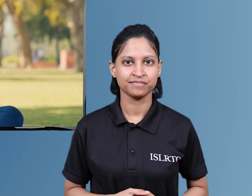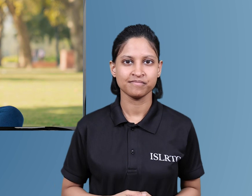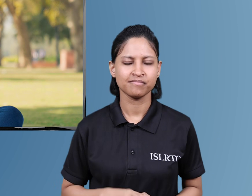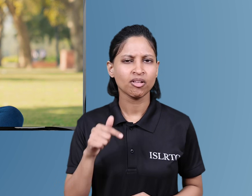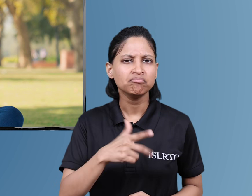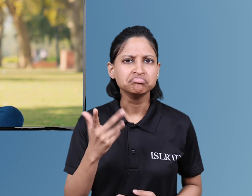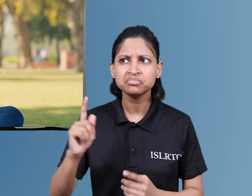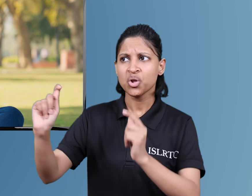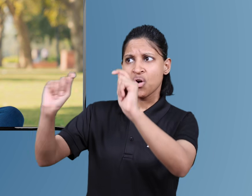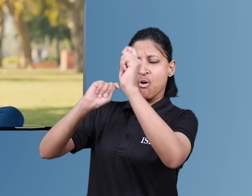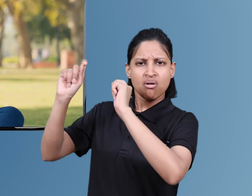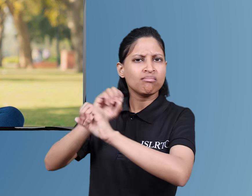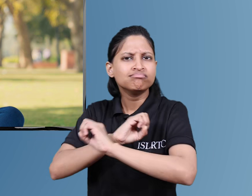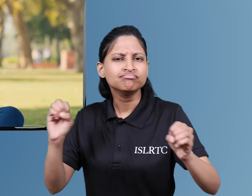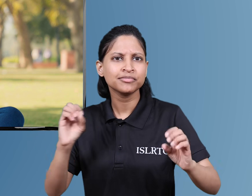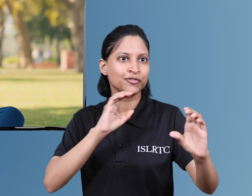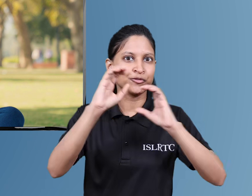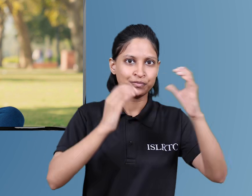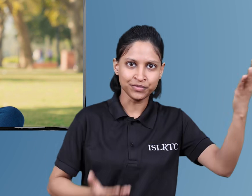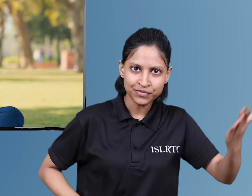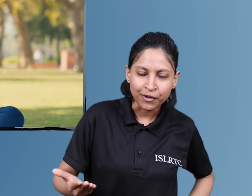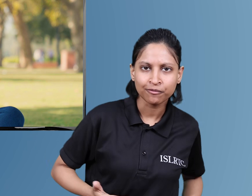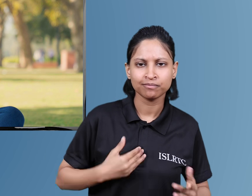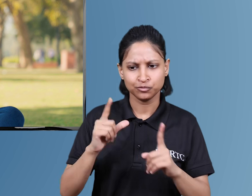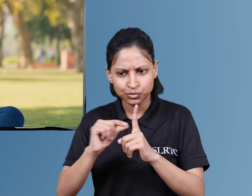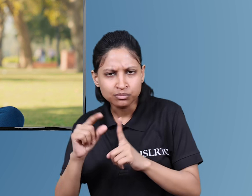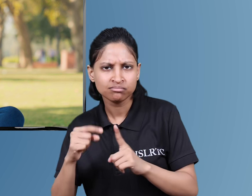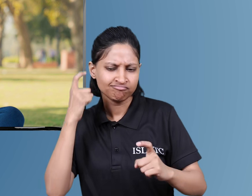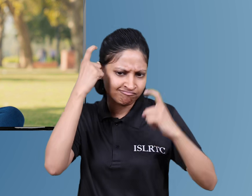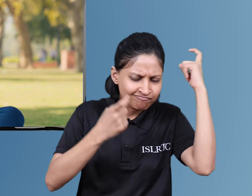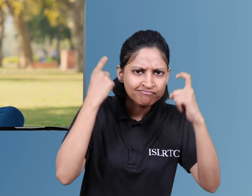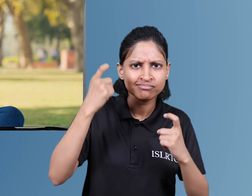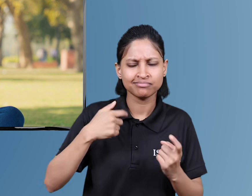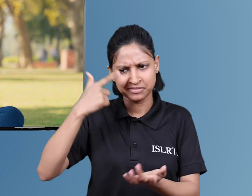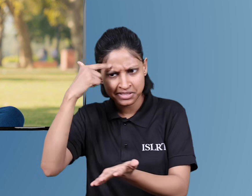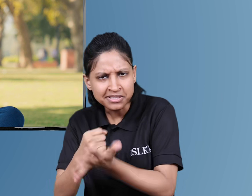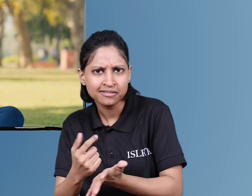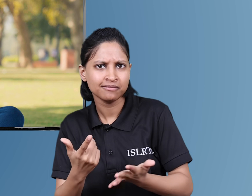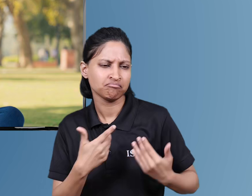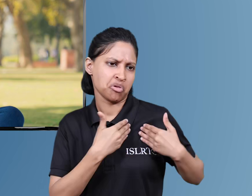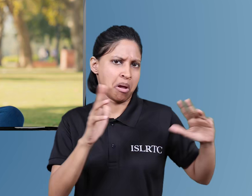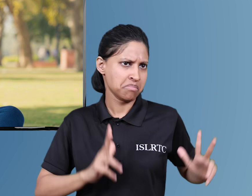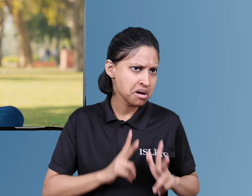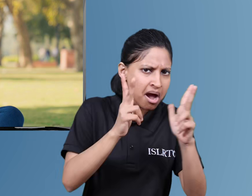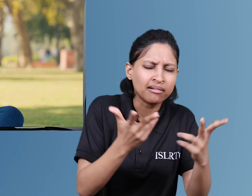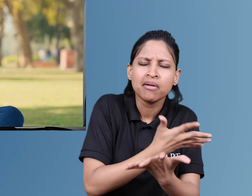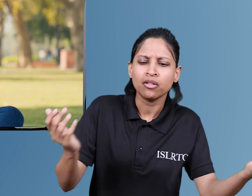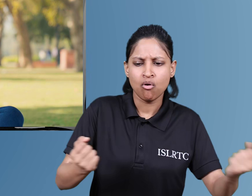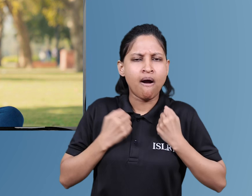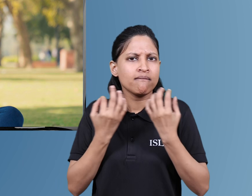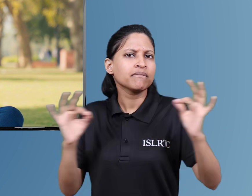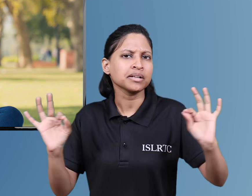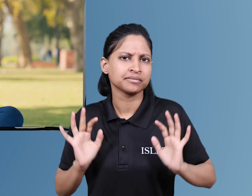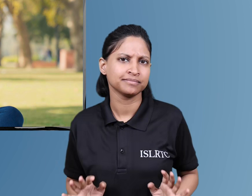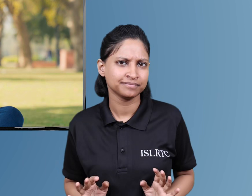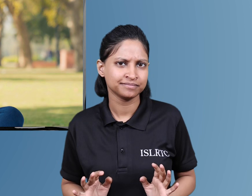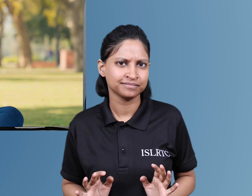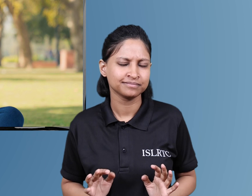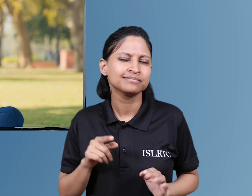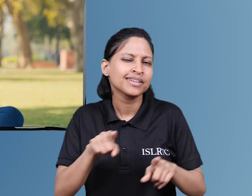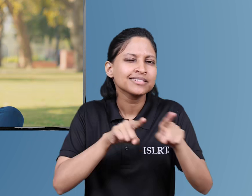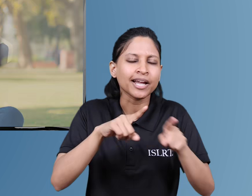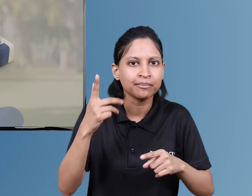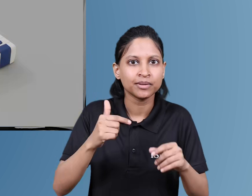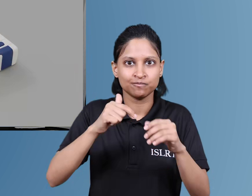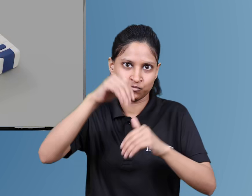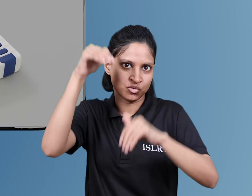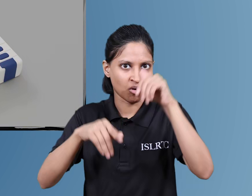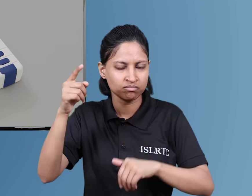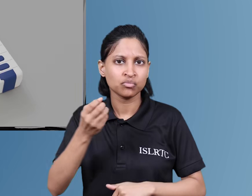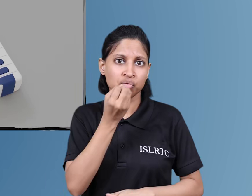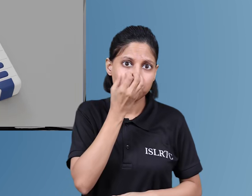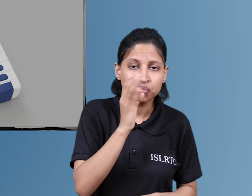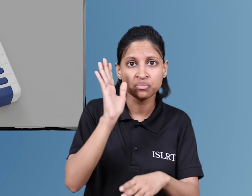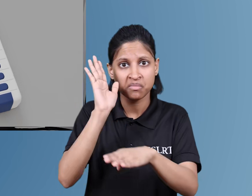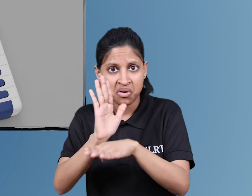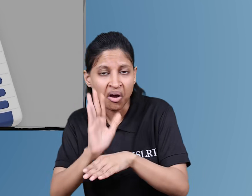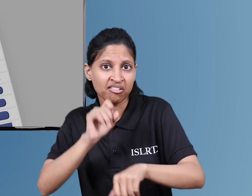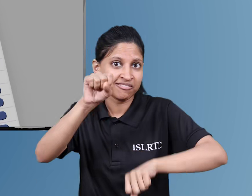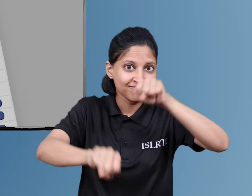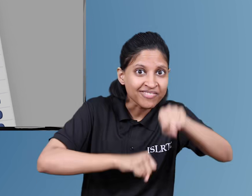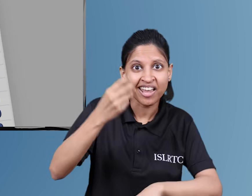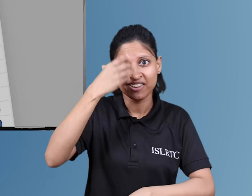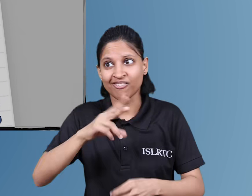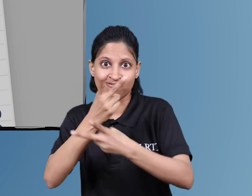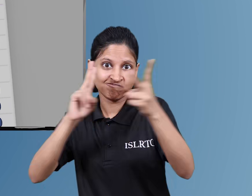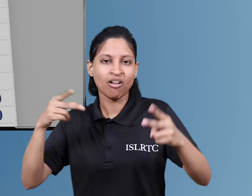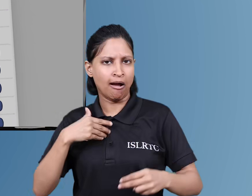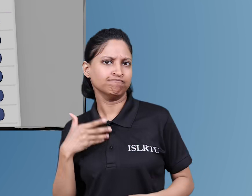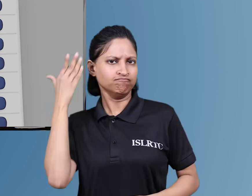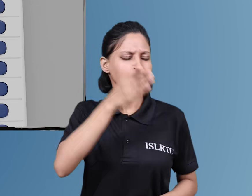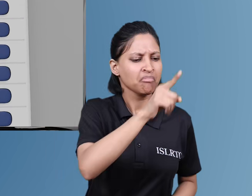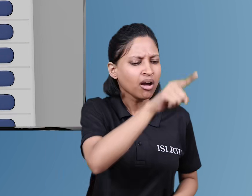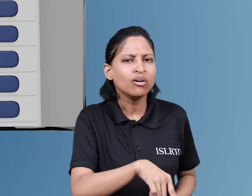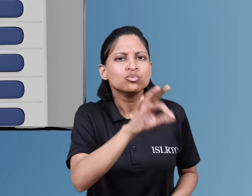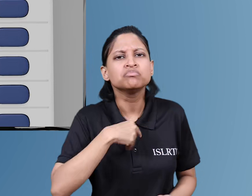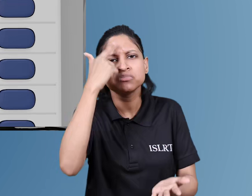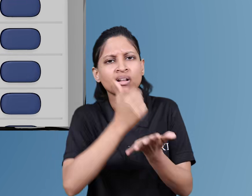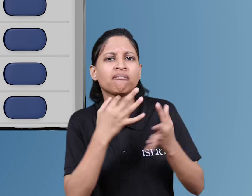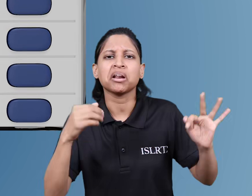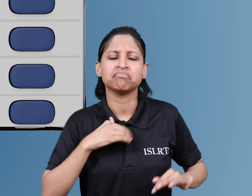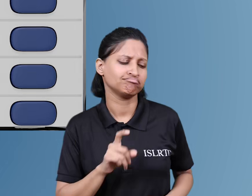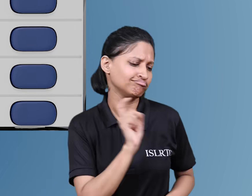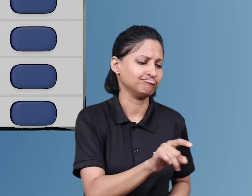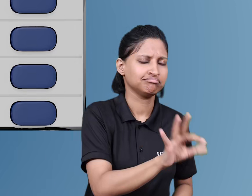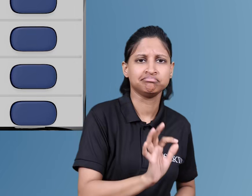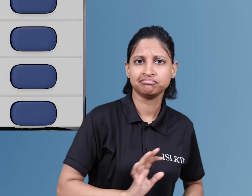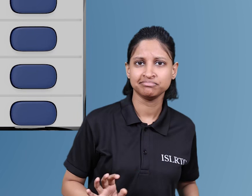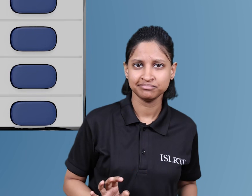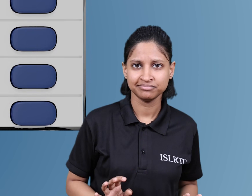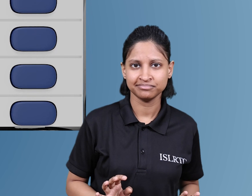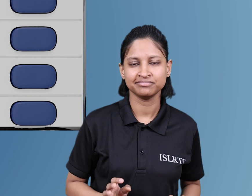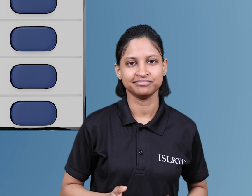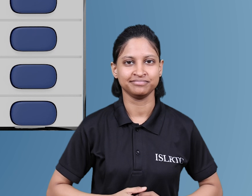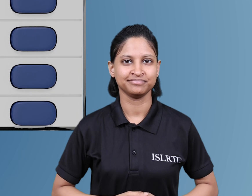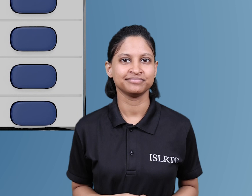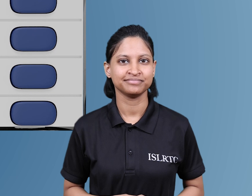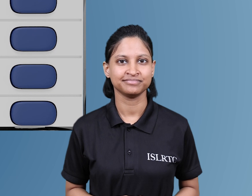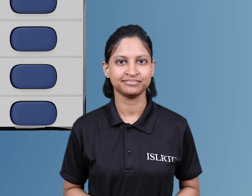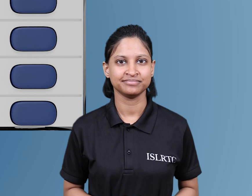Liberty is the freedom to speak, behave, act, think, decide and express oneself without being controlled by others. For example, it includes the right to vote for any candidate in an election, whether from parties like the BJP, Congress, BSP, SP or others.